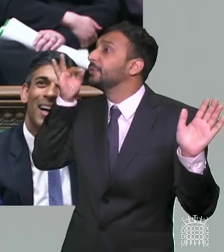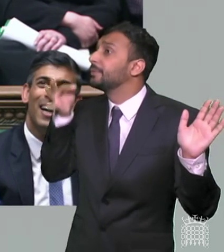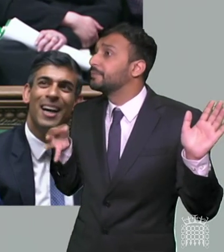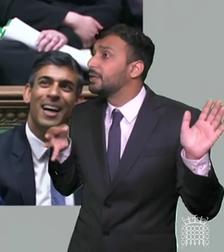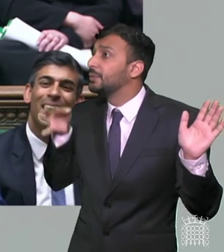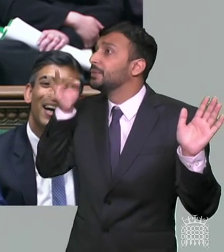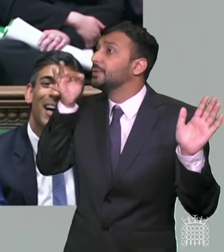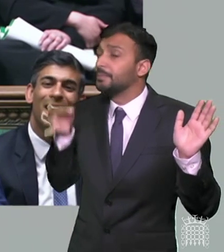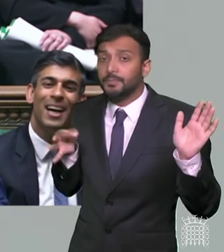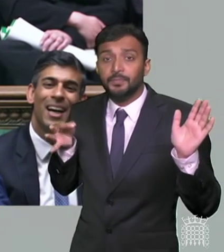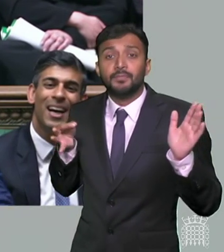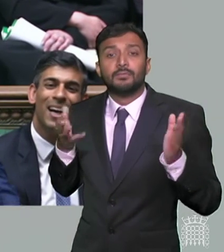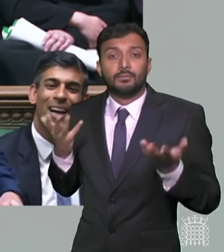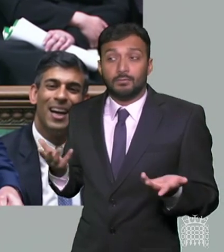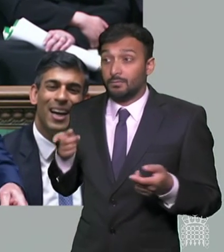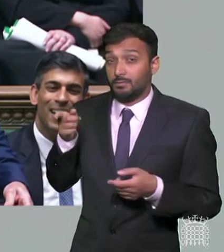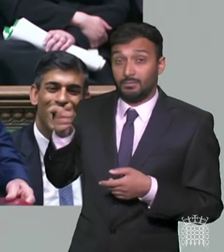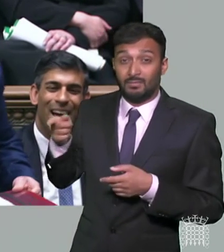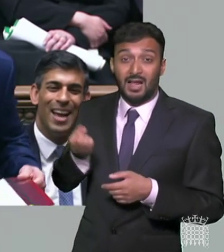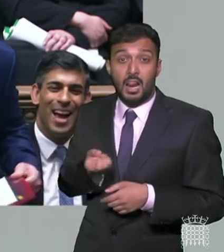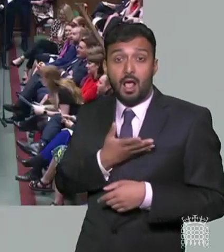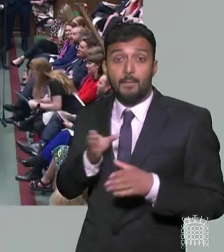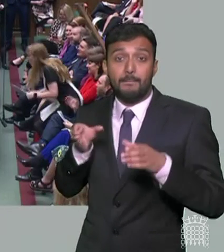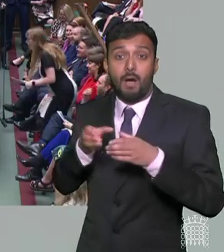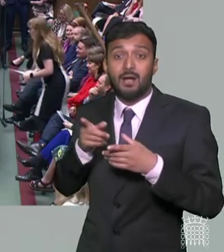Champagne socialism is back in the Labour party.